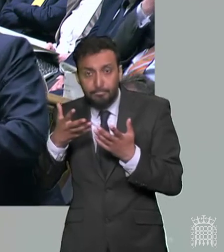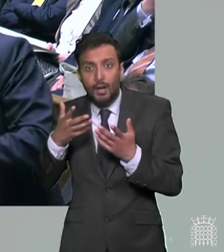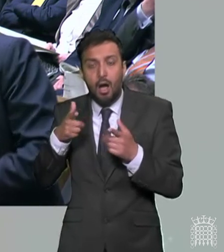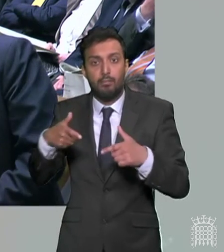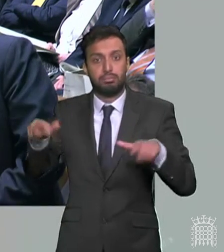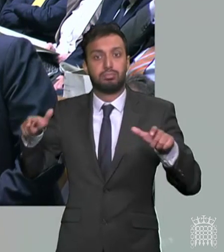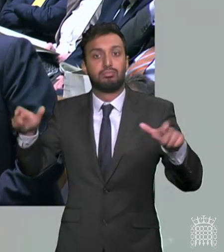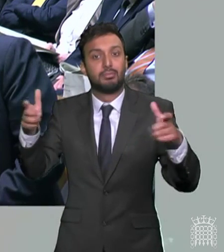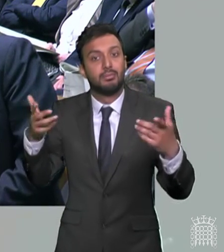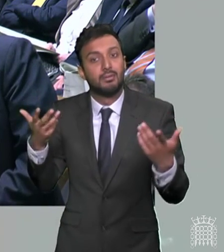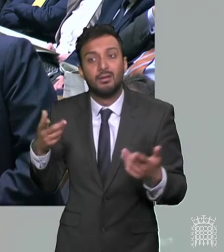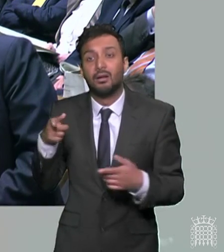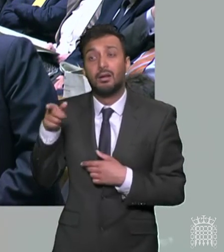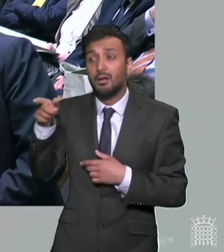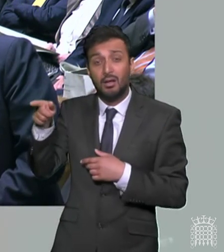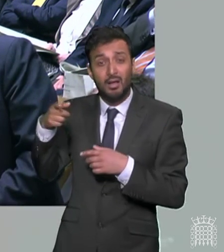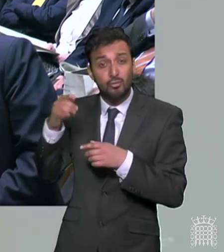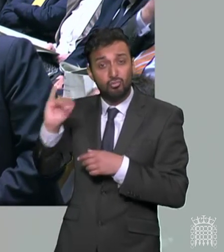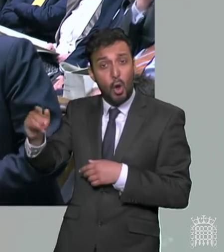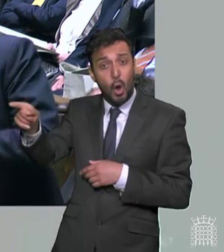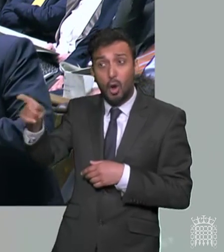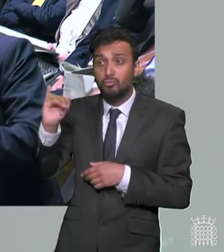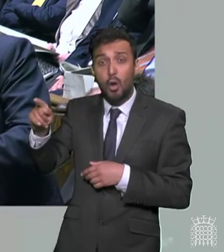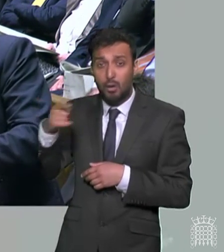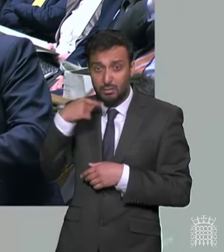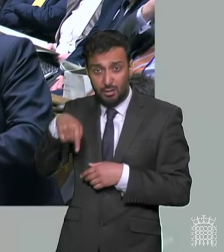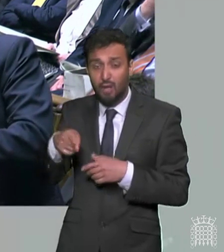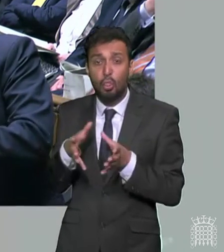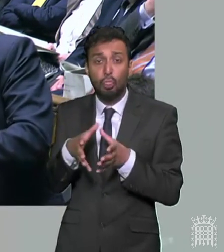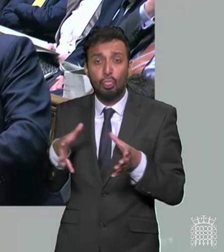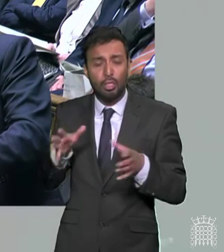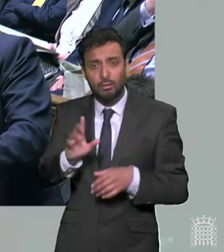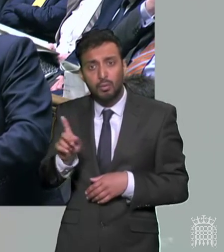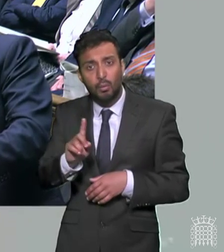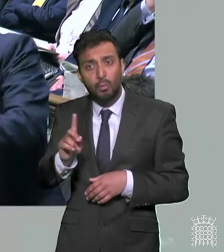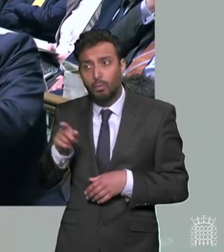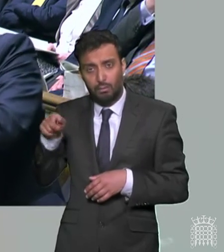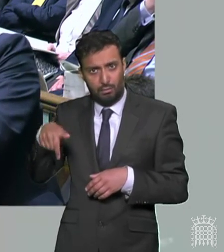The right honourable and learned Gentleman is completely wrong about this country’s growth performance.